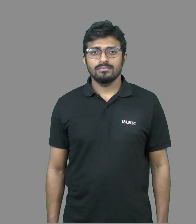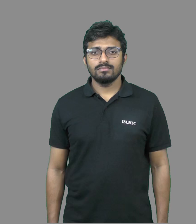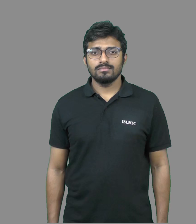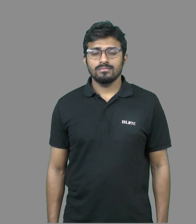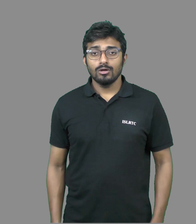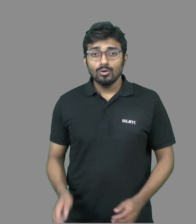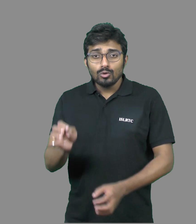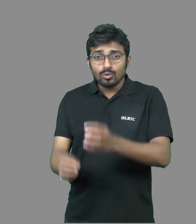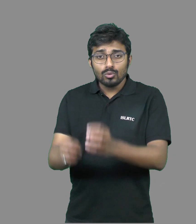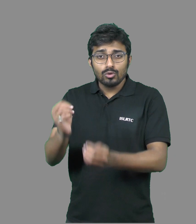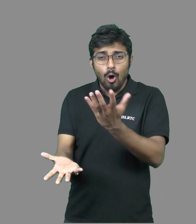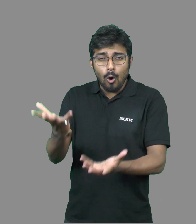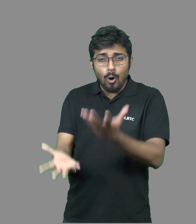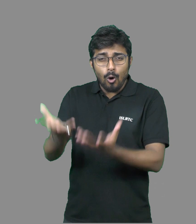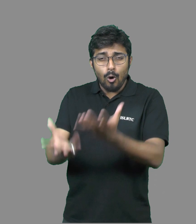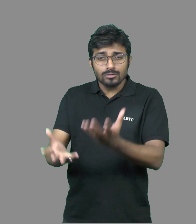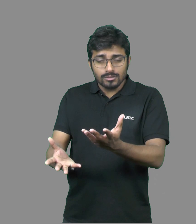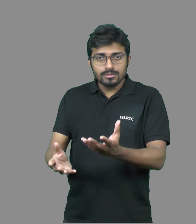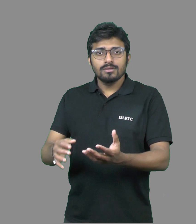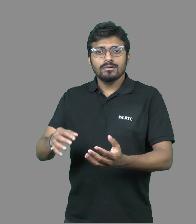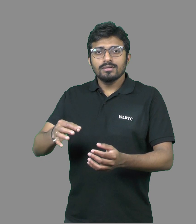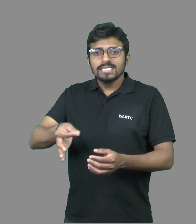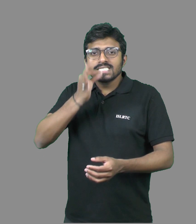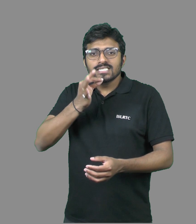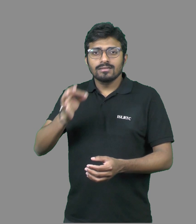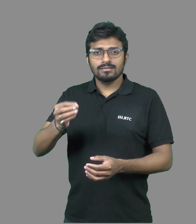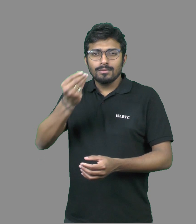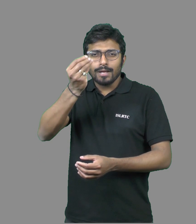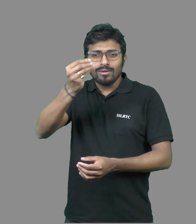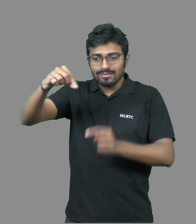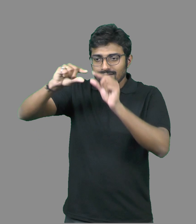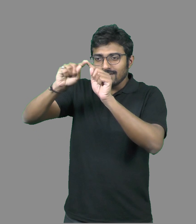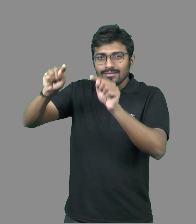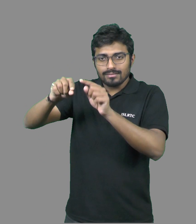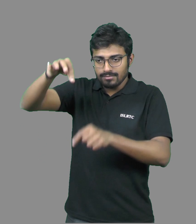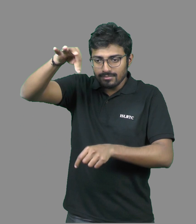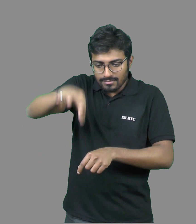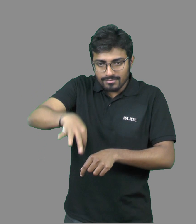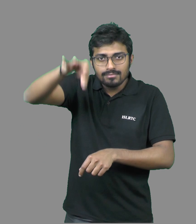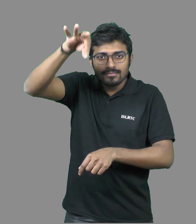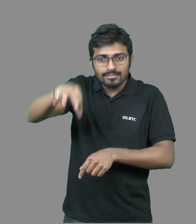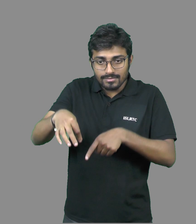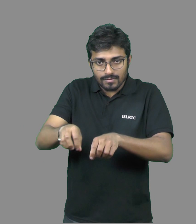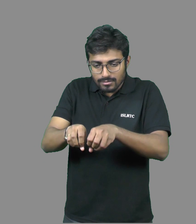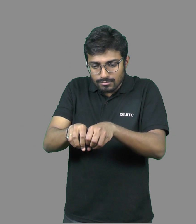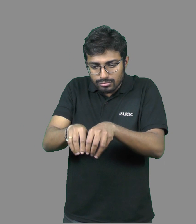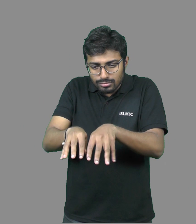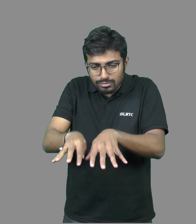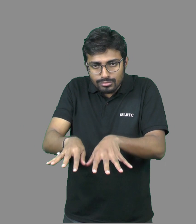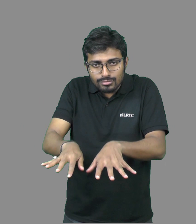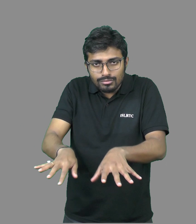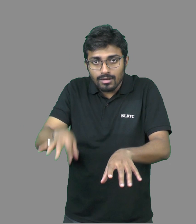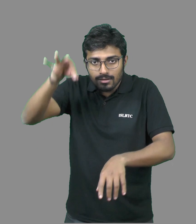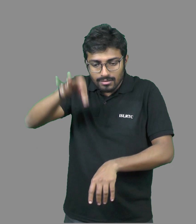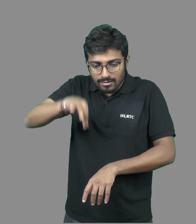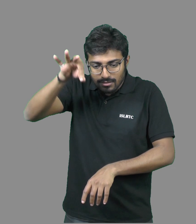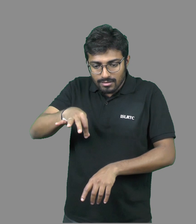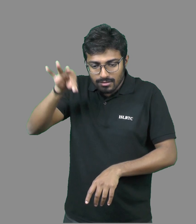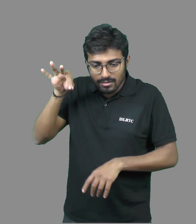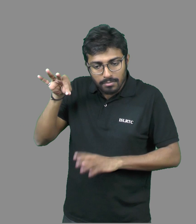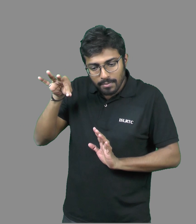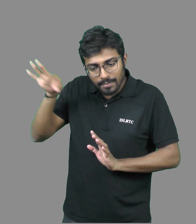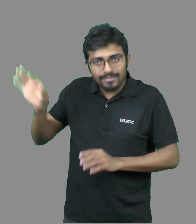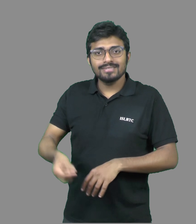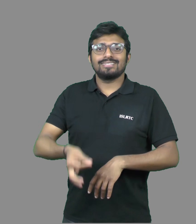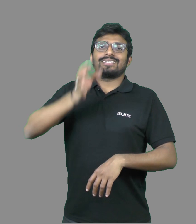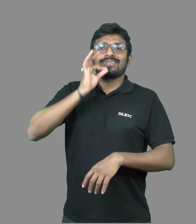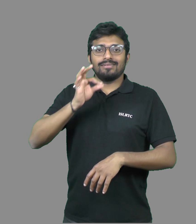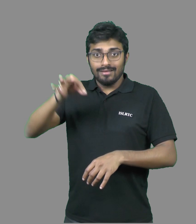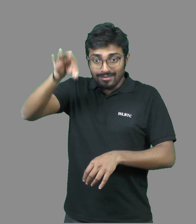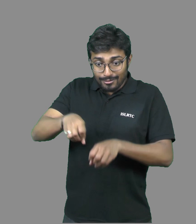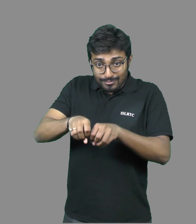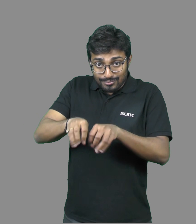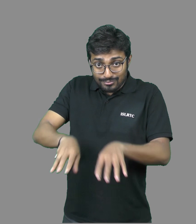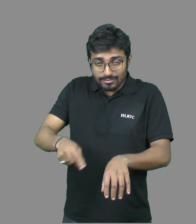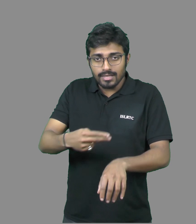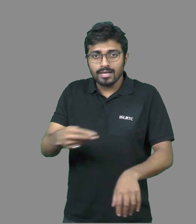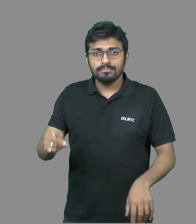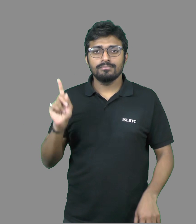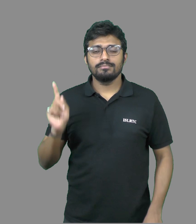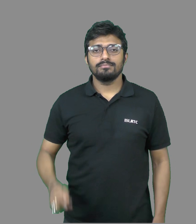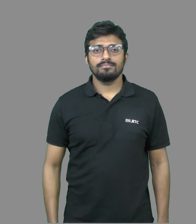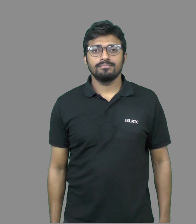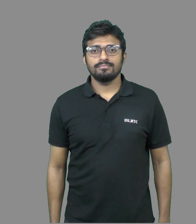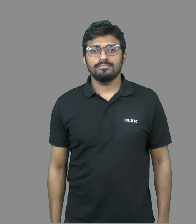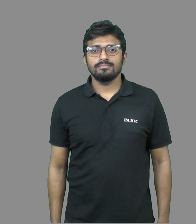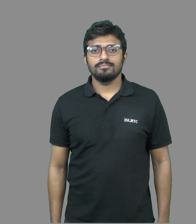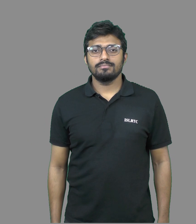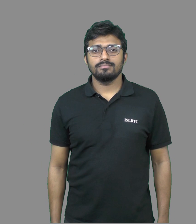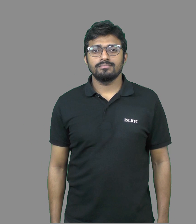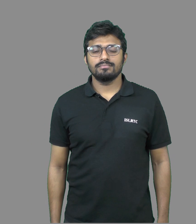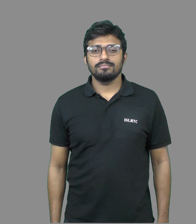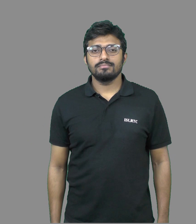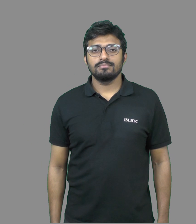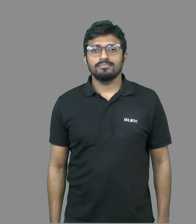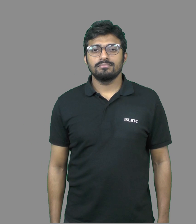Steep